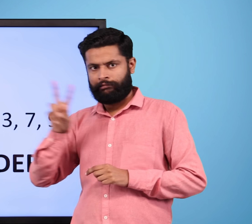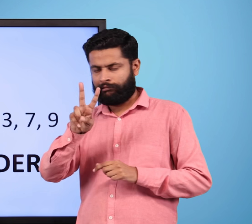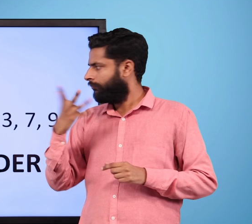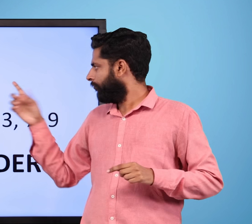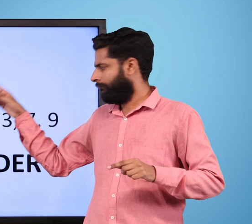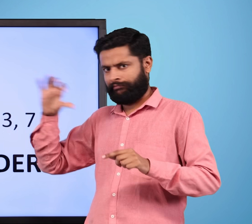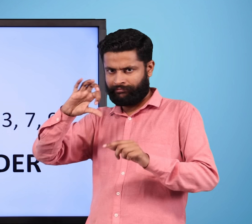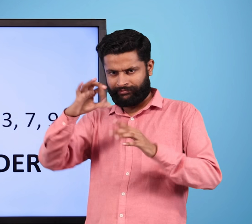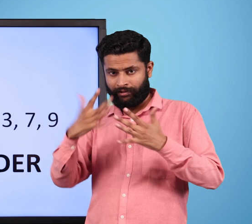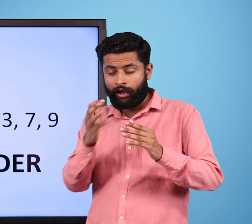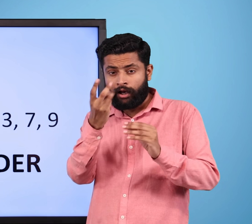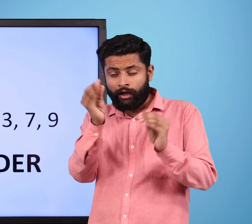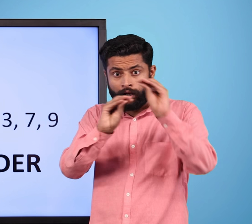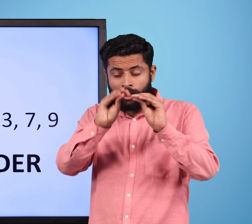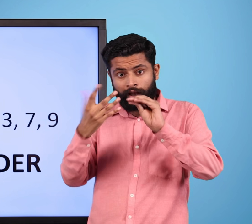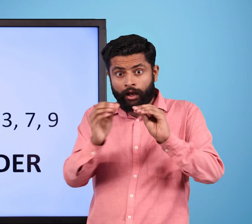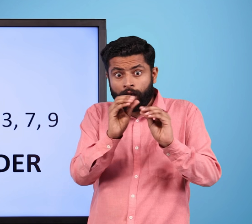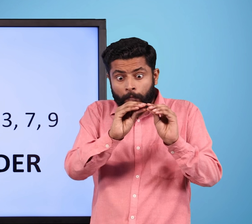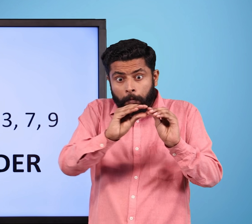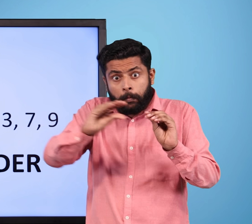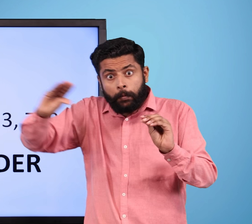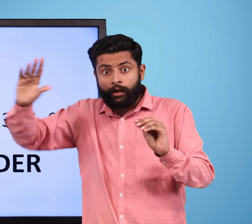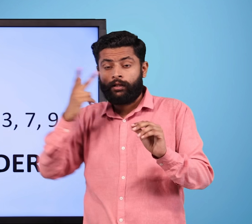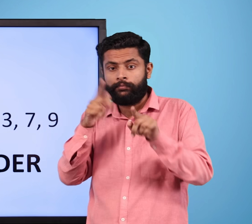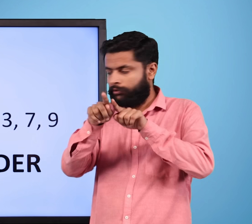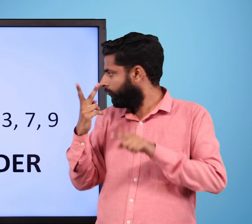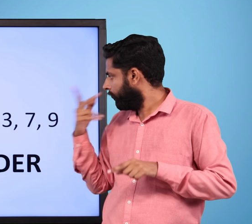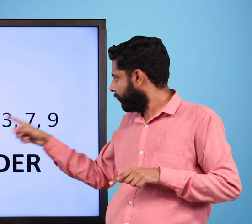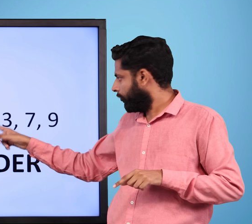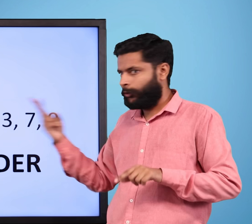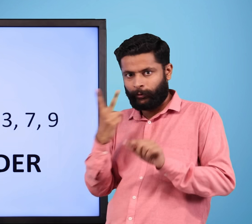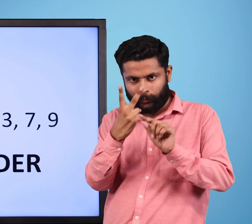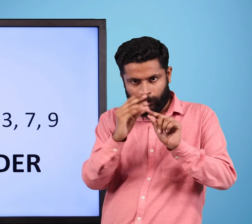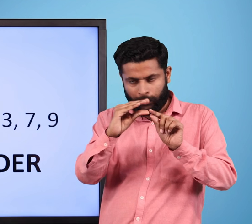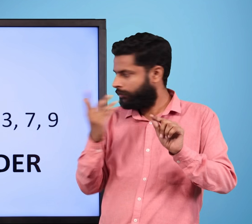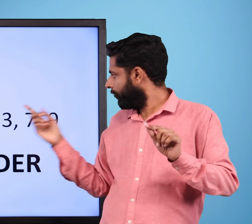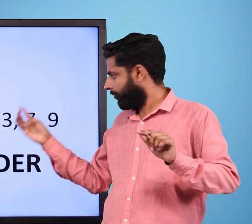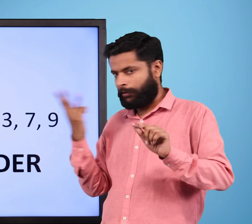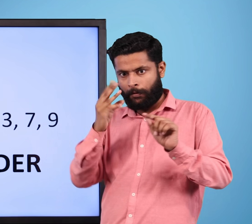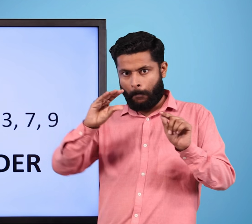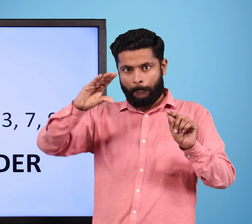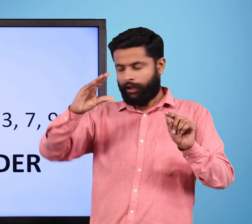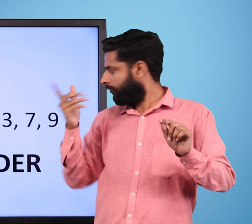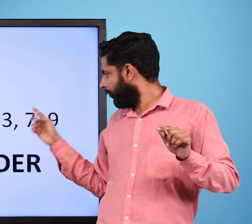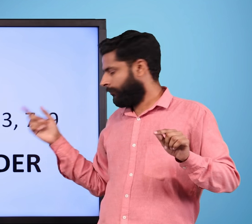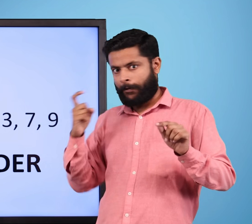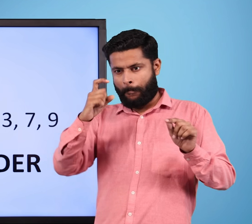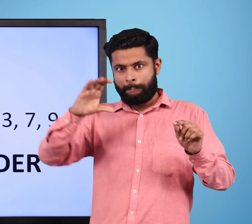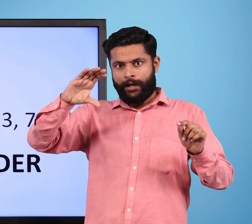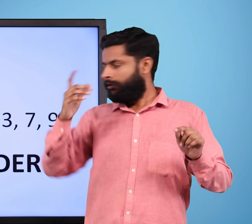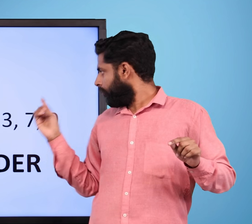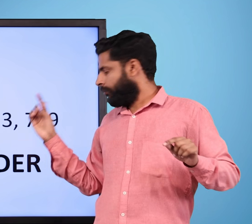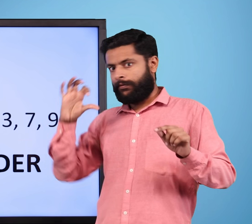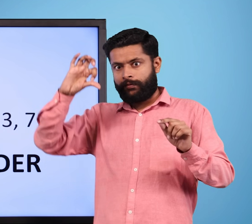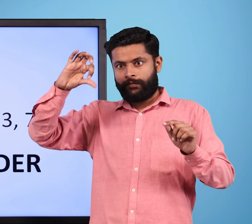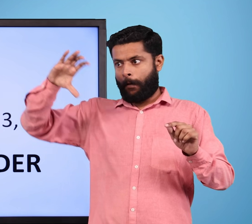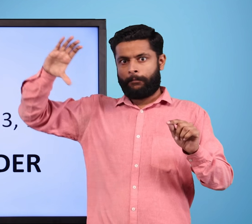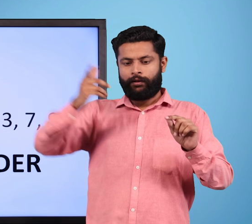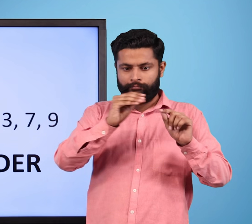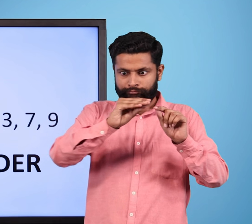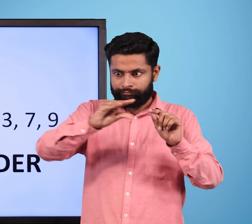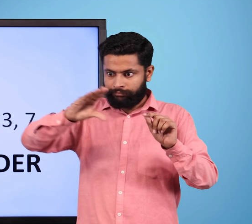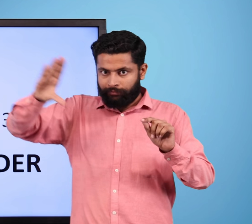can be arranged in ascending order as 2, 3, 7, 9.